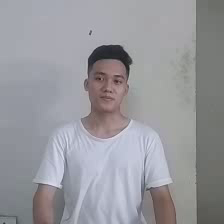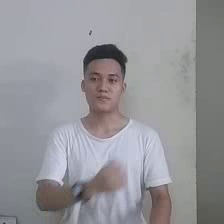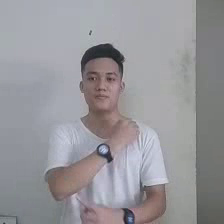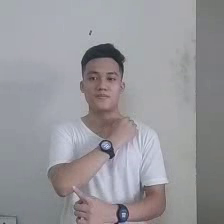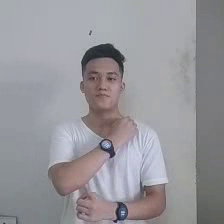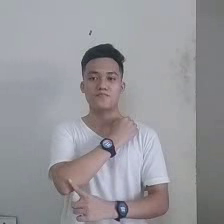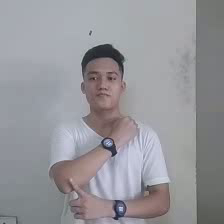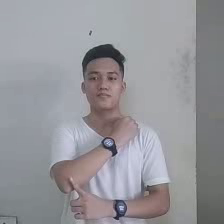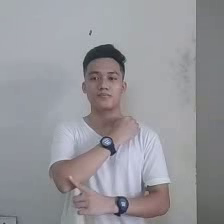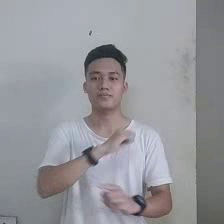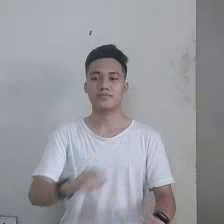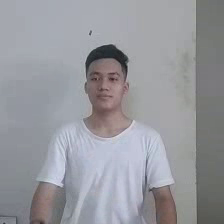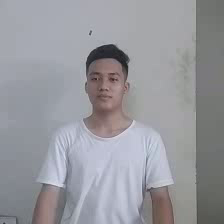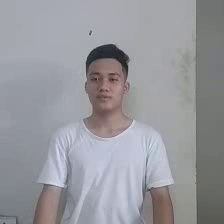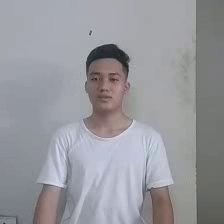Cám dỗ